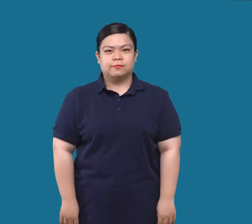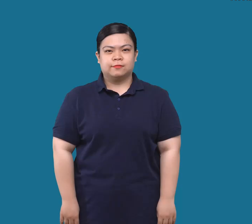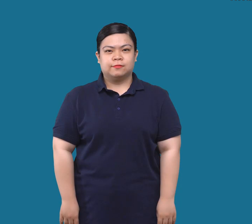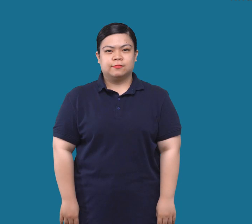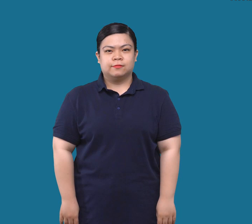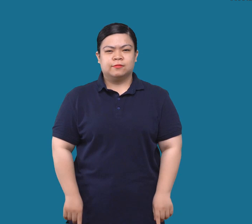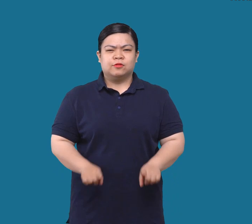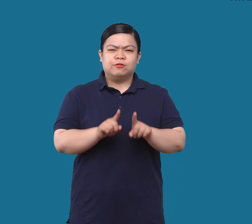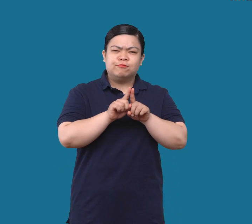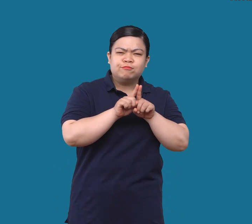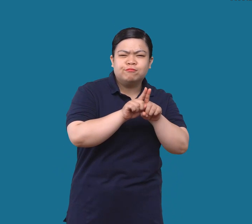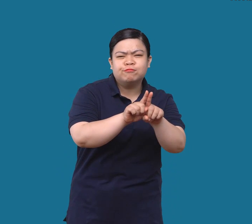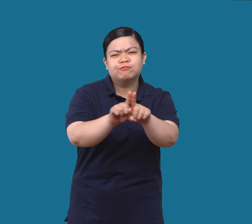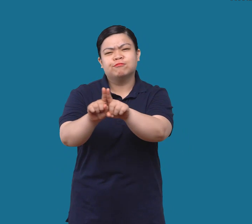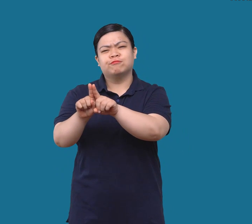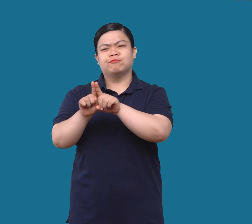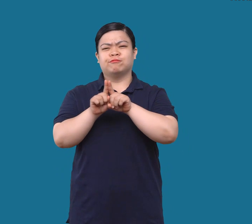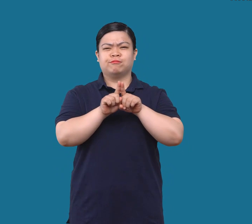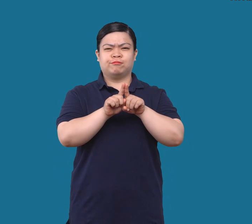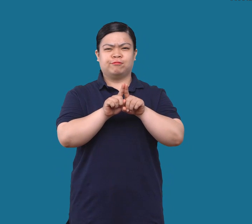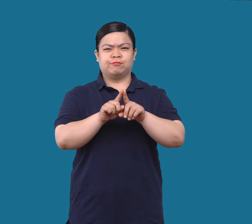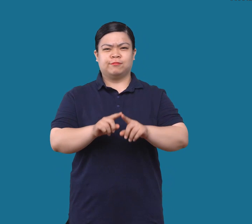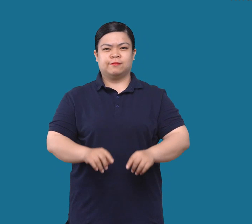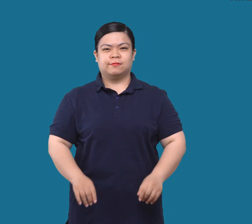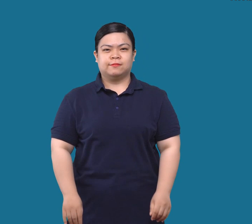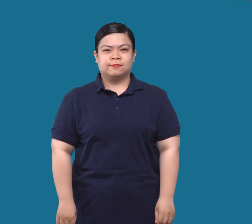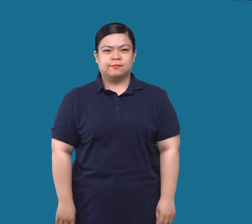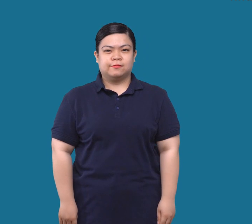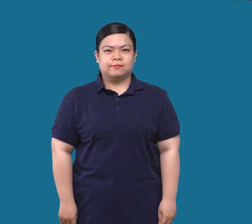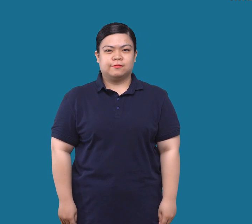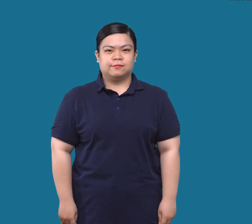như hình với bóng